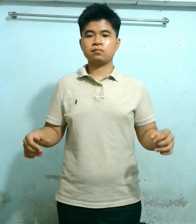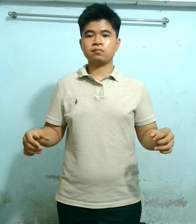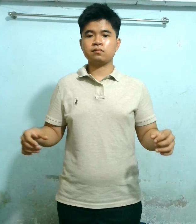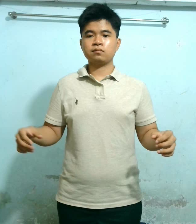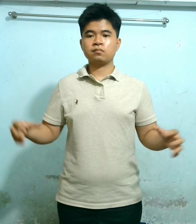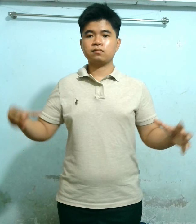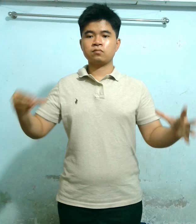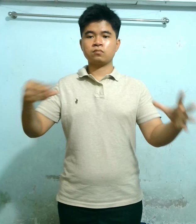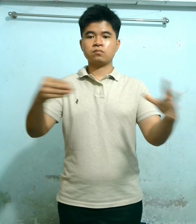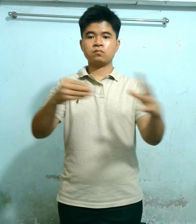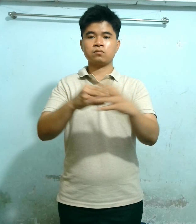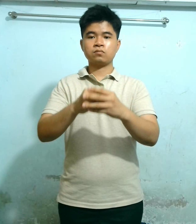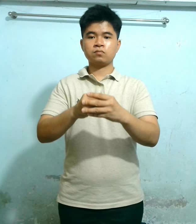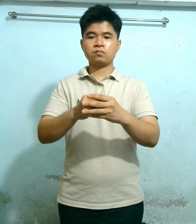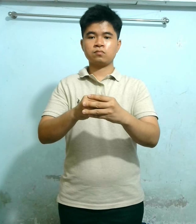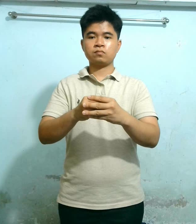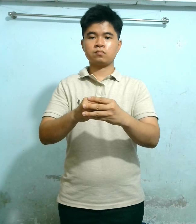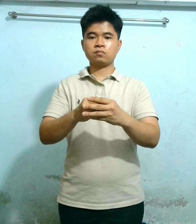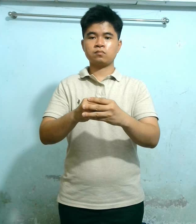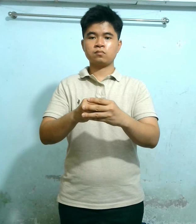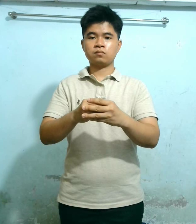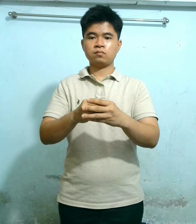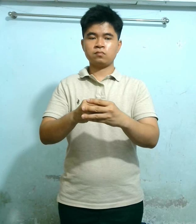nhom